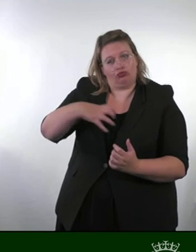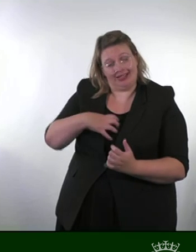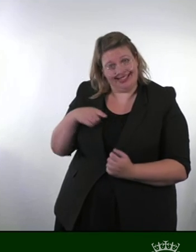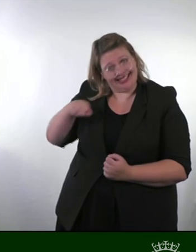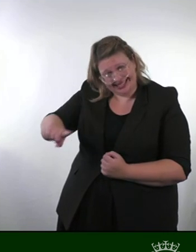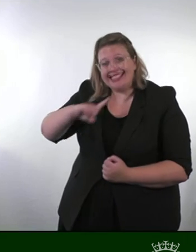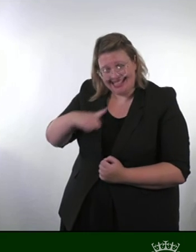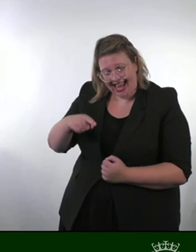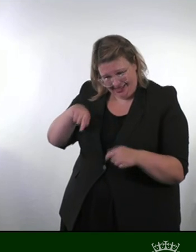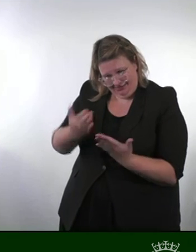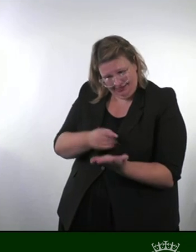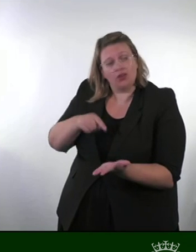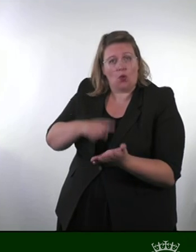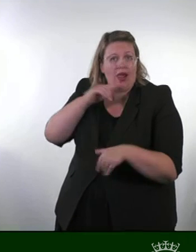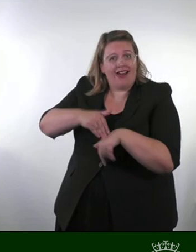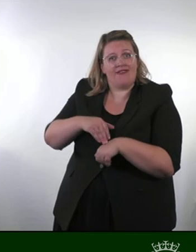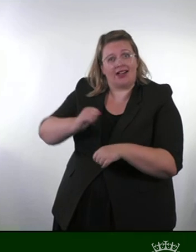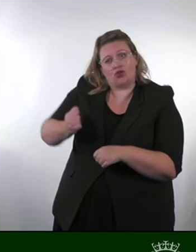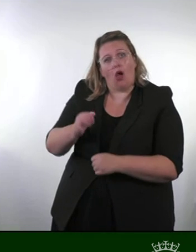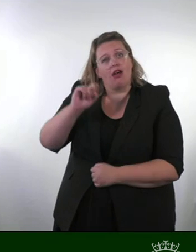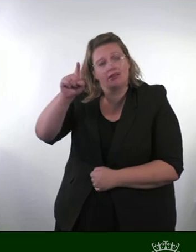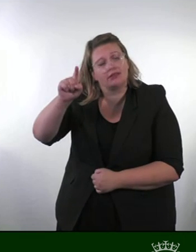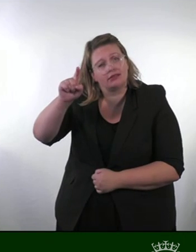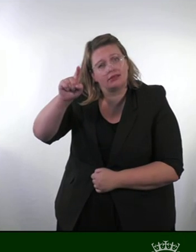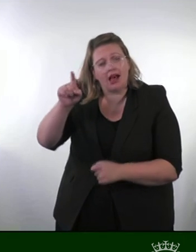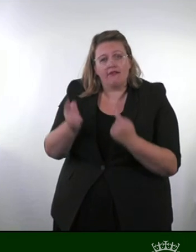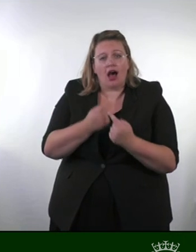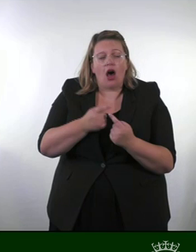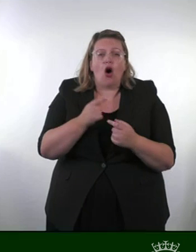The Public Administration and Constitutional Affairs Committee warned that they will